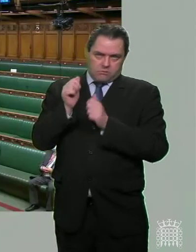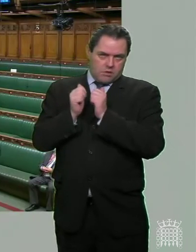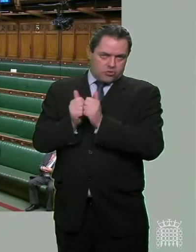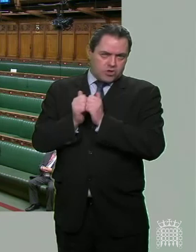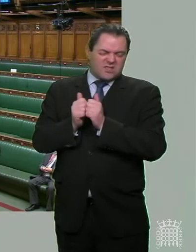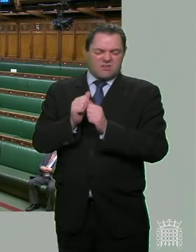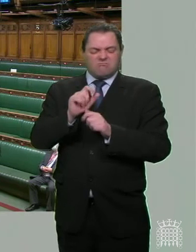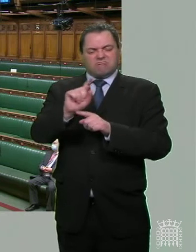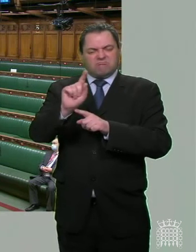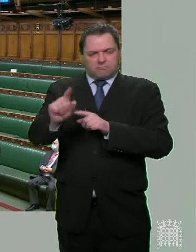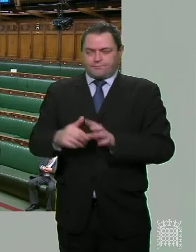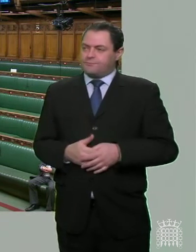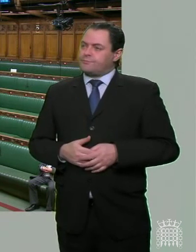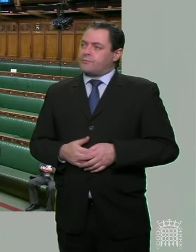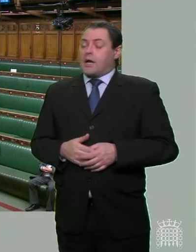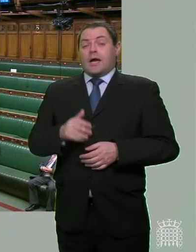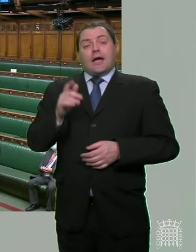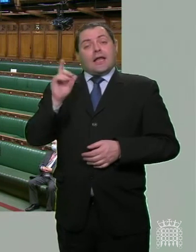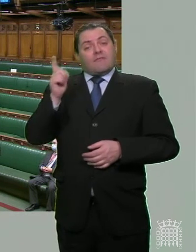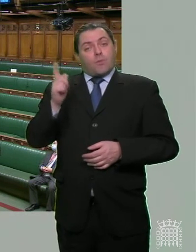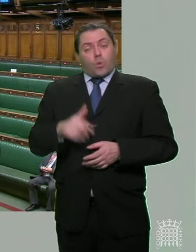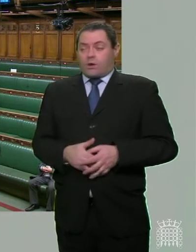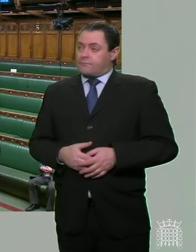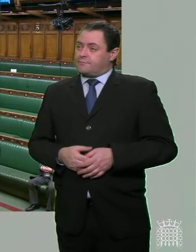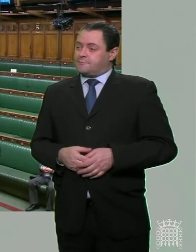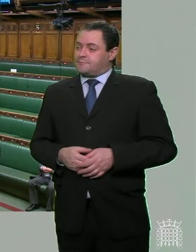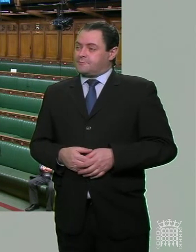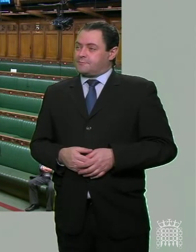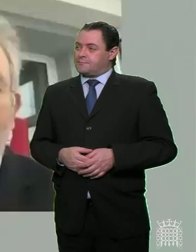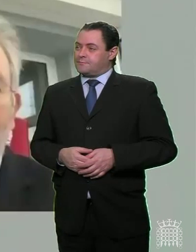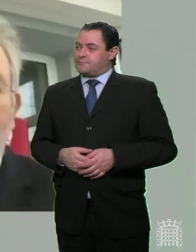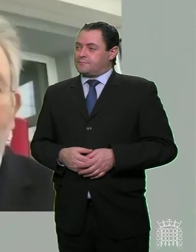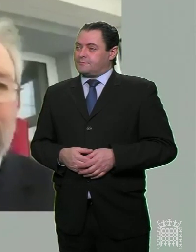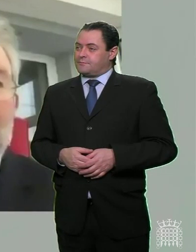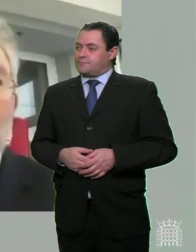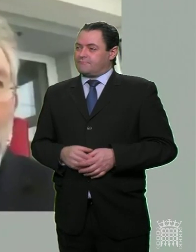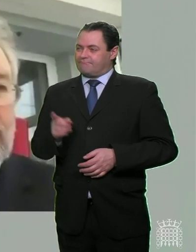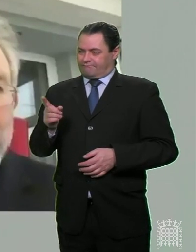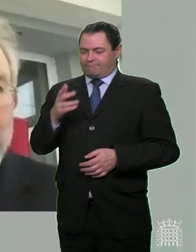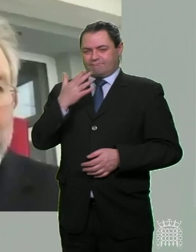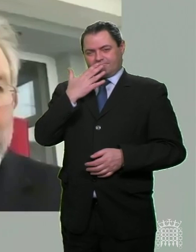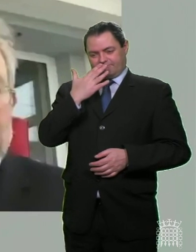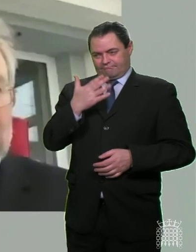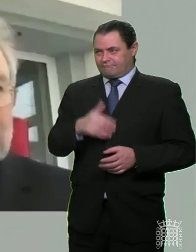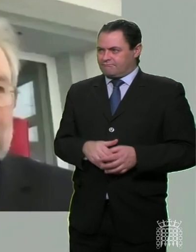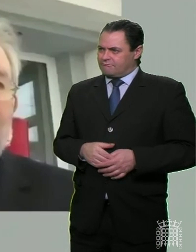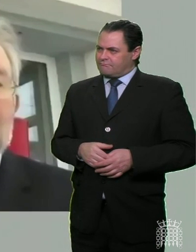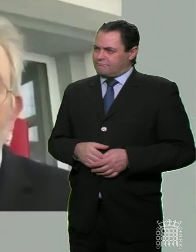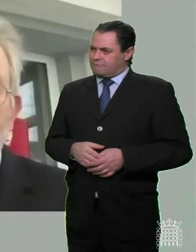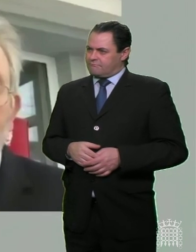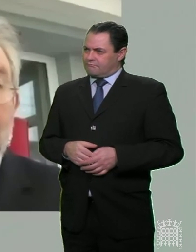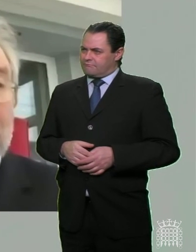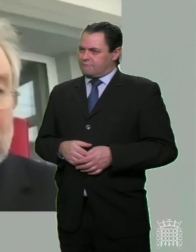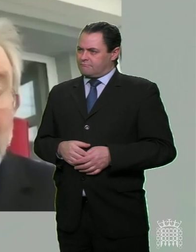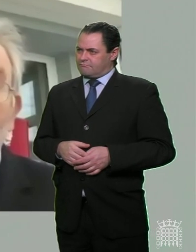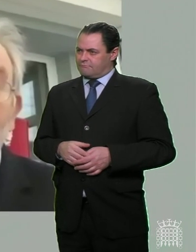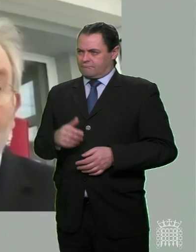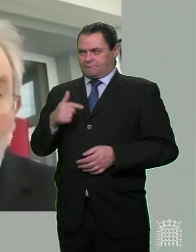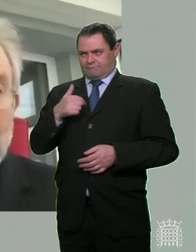Peter DowdMy grand- mother received a war widow’s pension for 67 years.